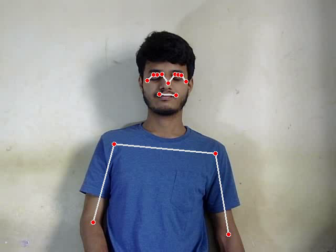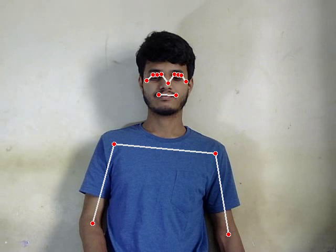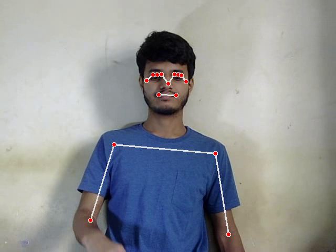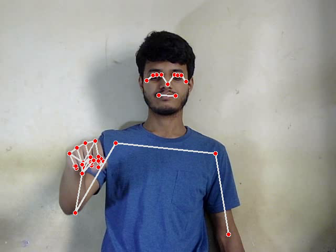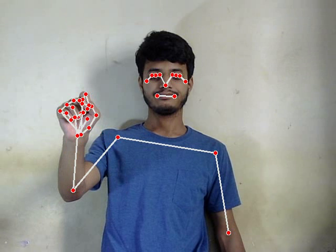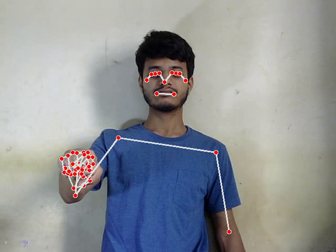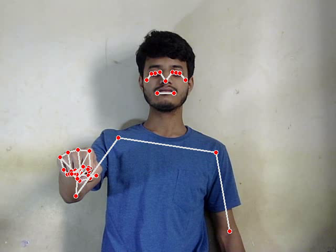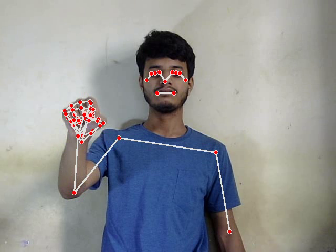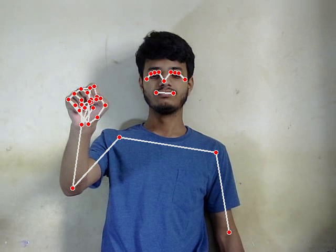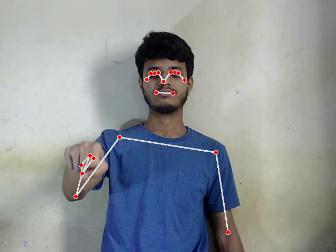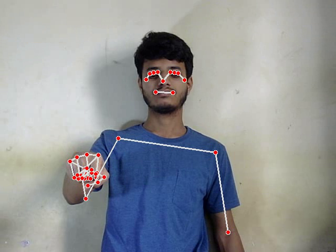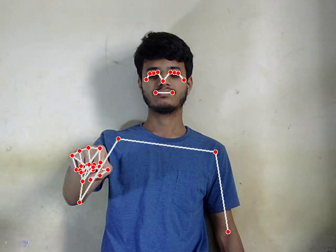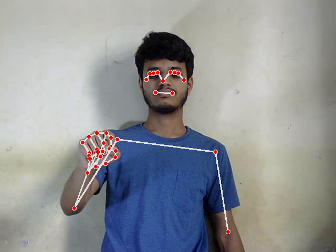yes